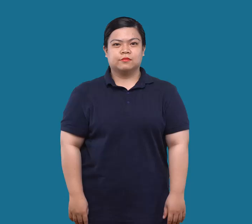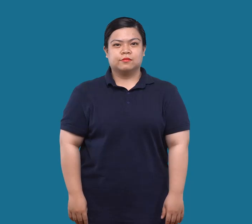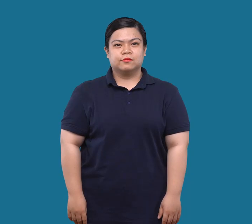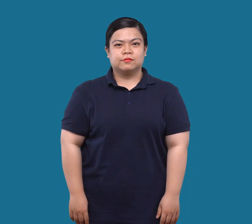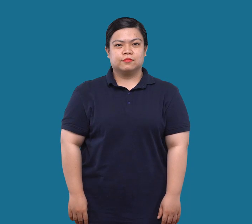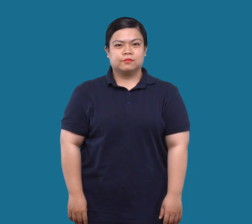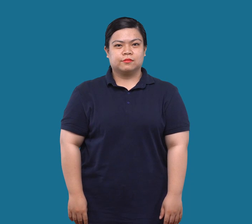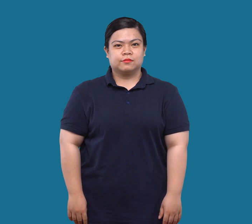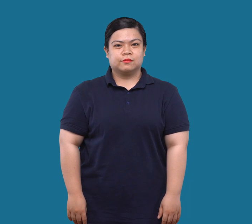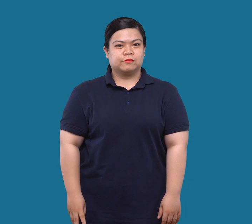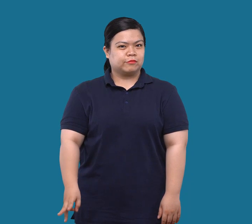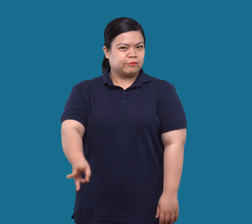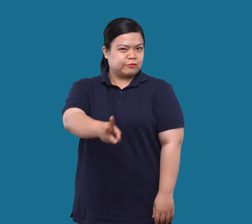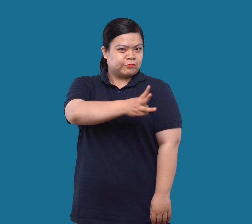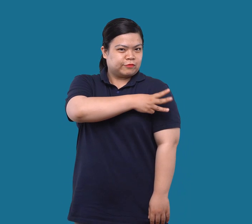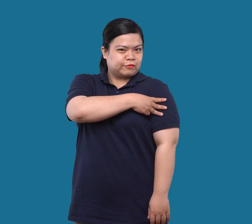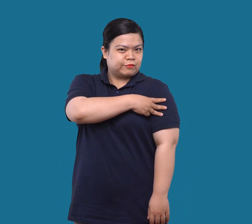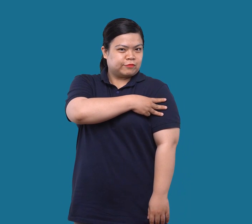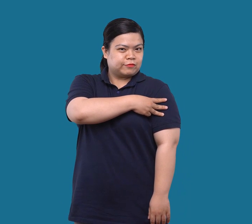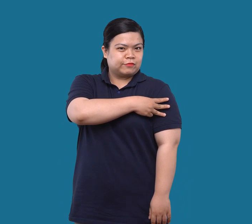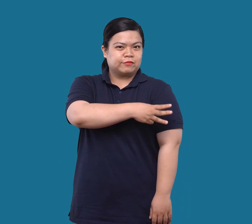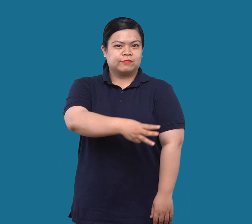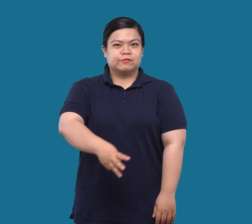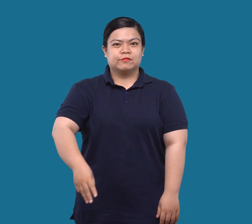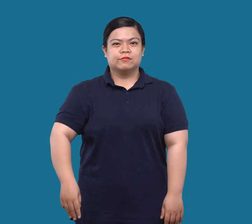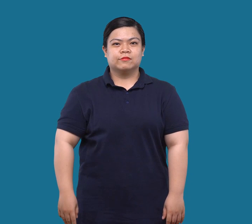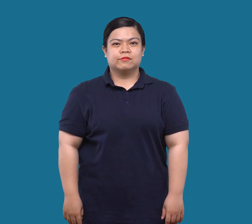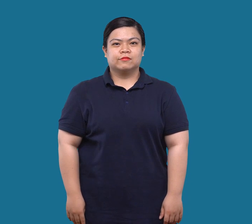tiến sĩ